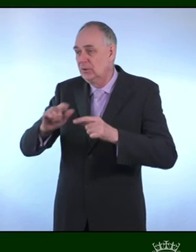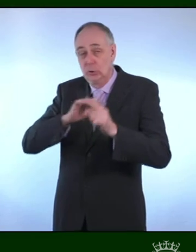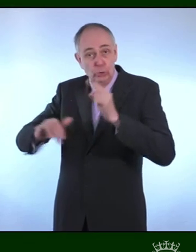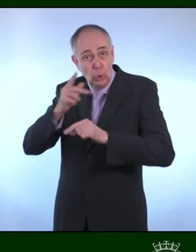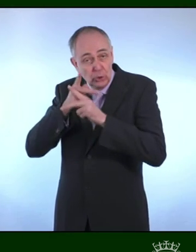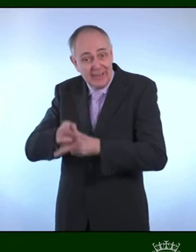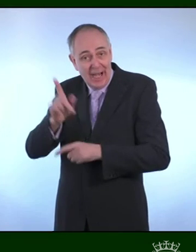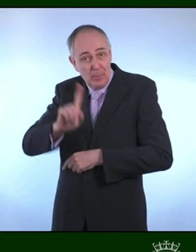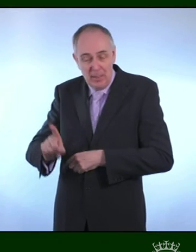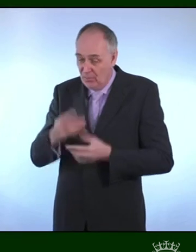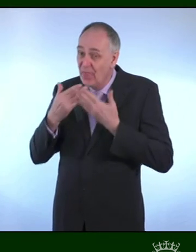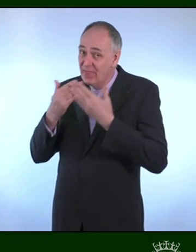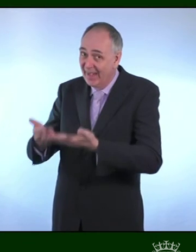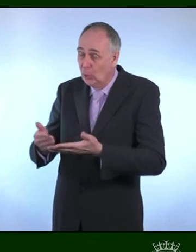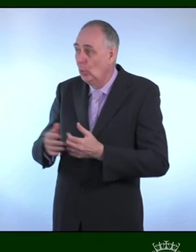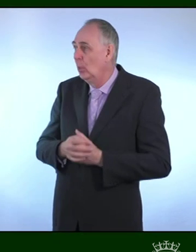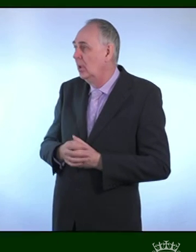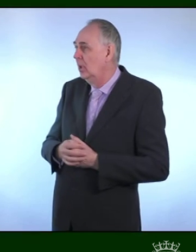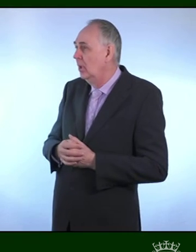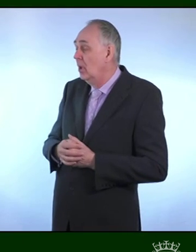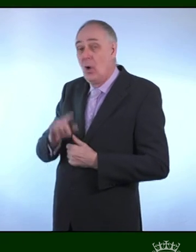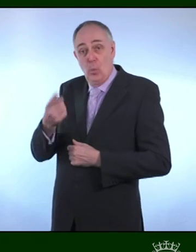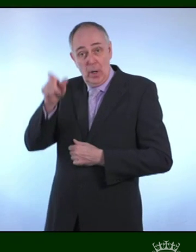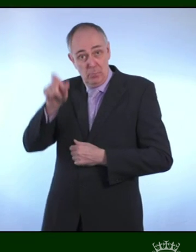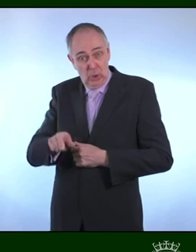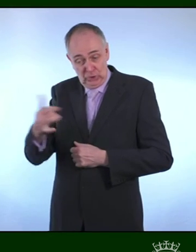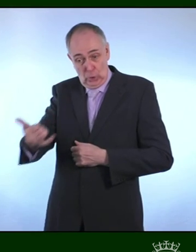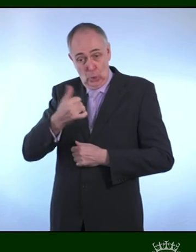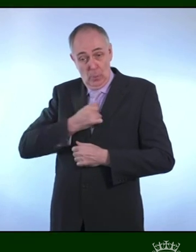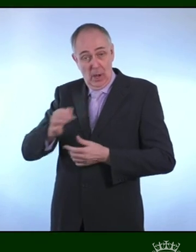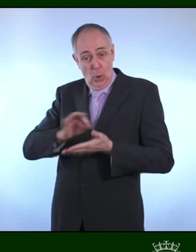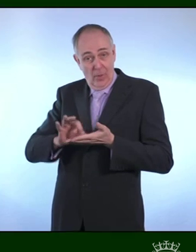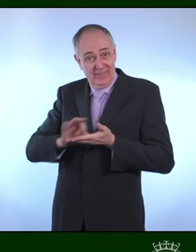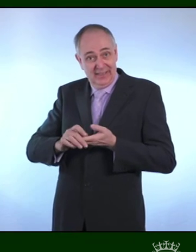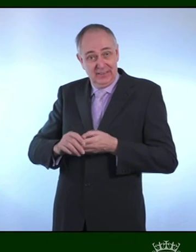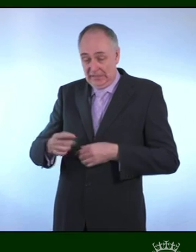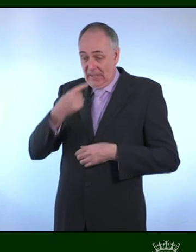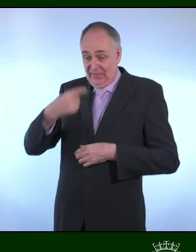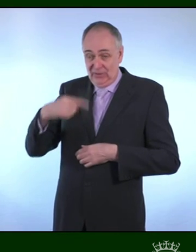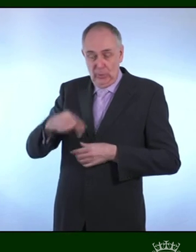Today, an elderly constituent telephoned my office in dismay, as she and her husband are struggling to get food.